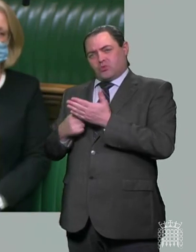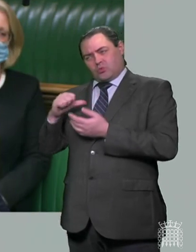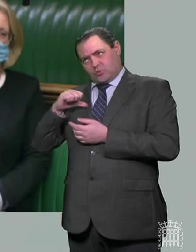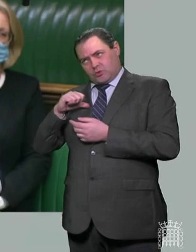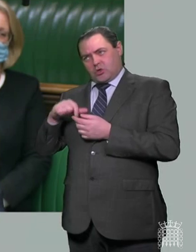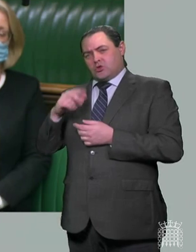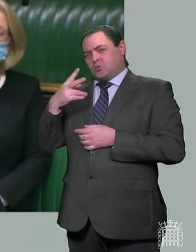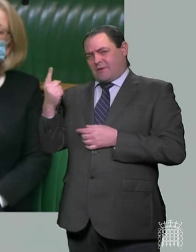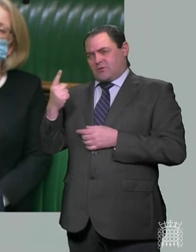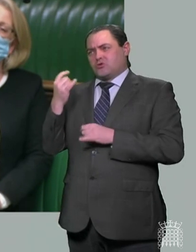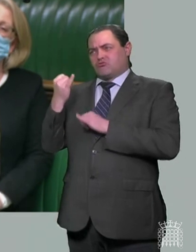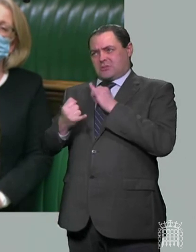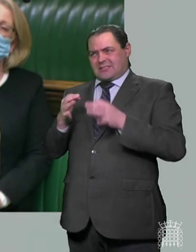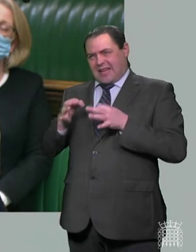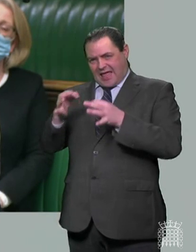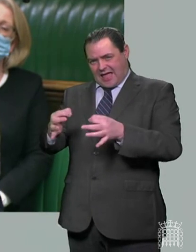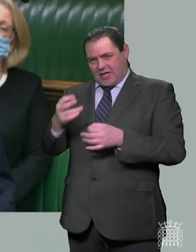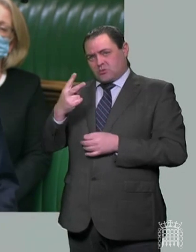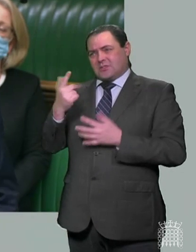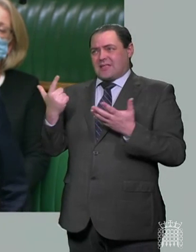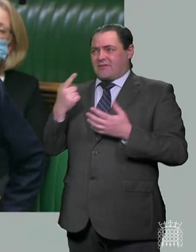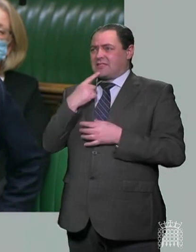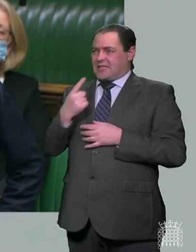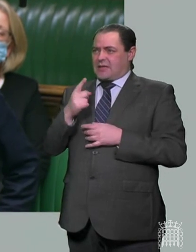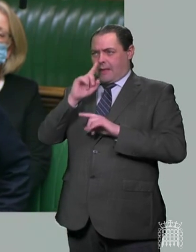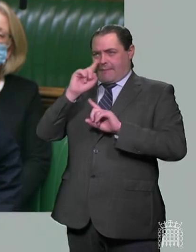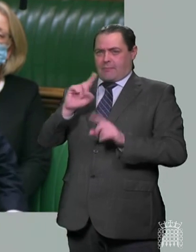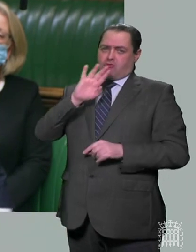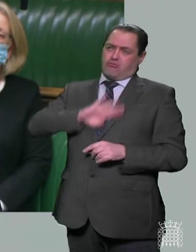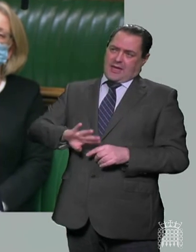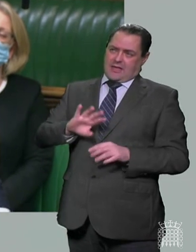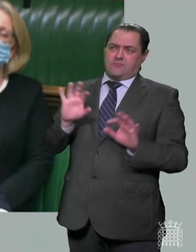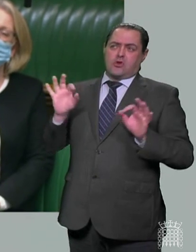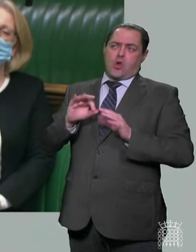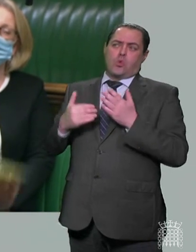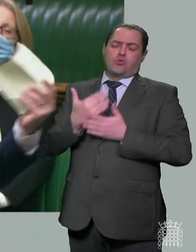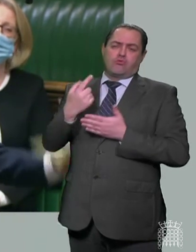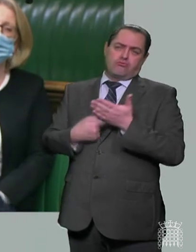On 21 December, he criticised the delay. On 27 December, he said that “people will be relieved to see no new restrictions”.